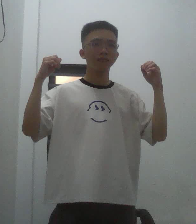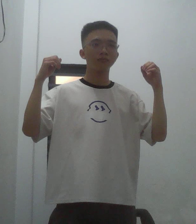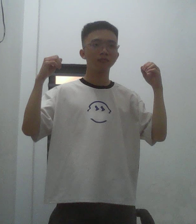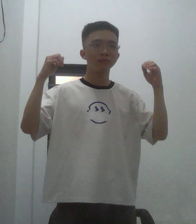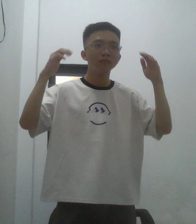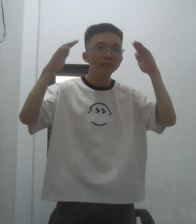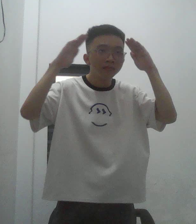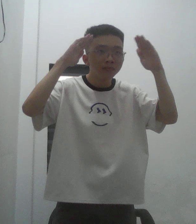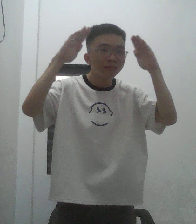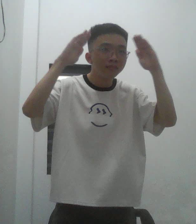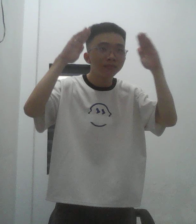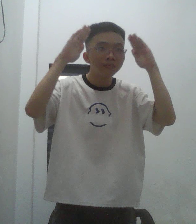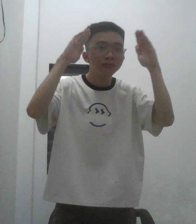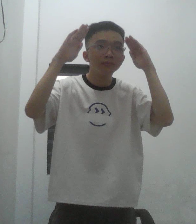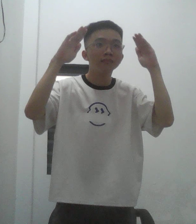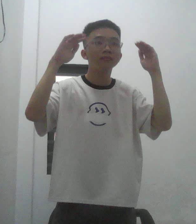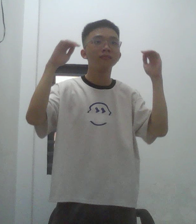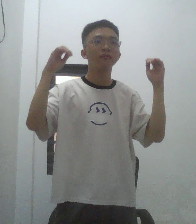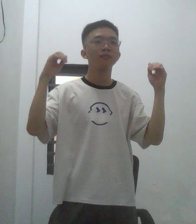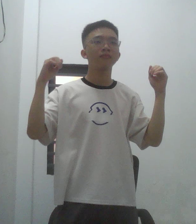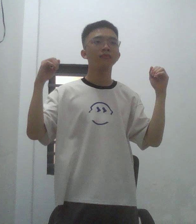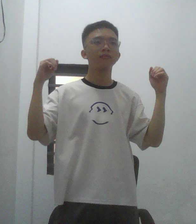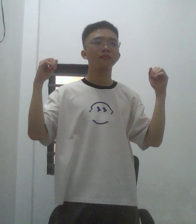xin chao